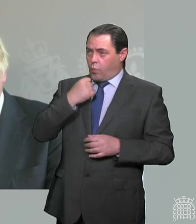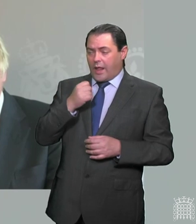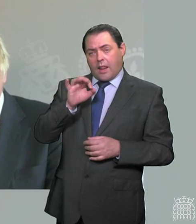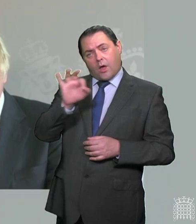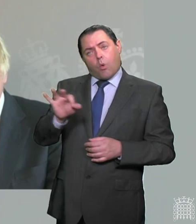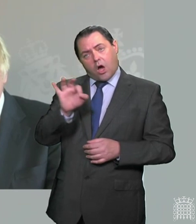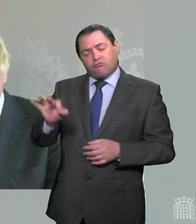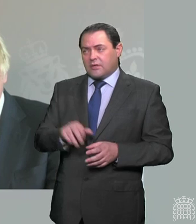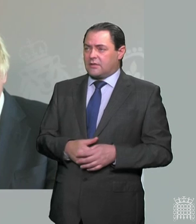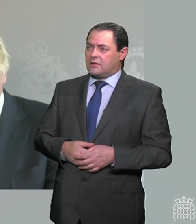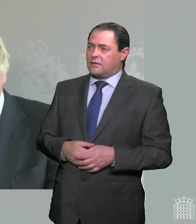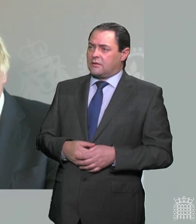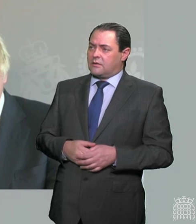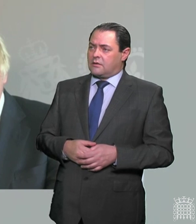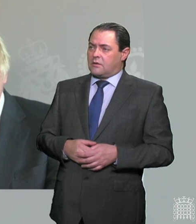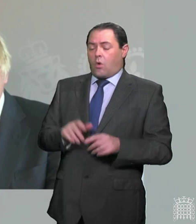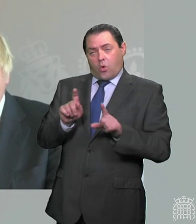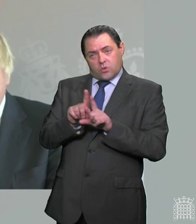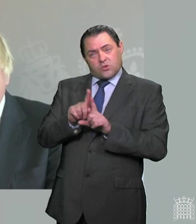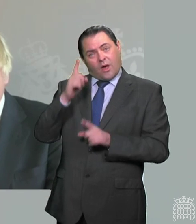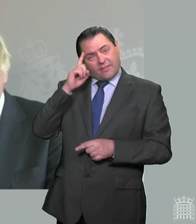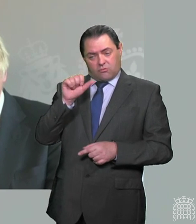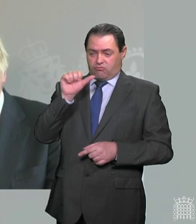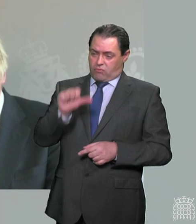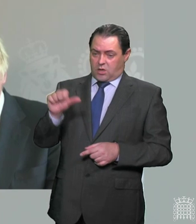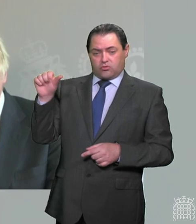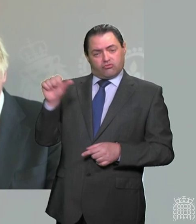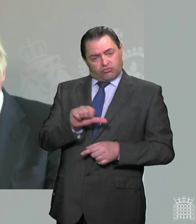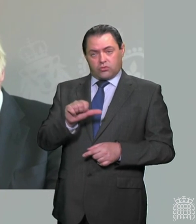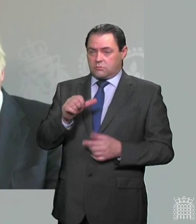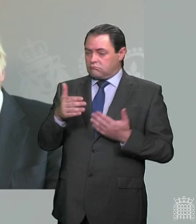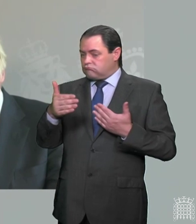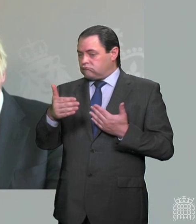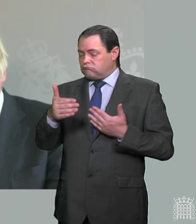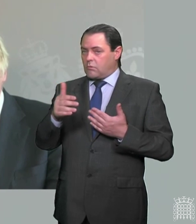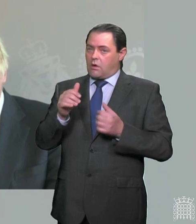I also think it is right that it should go ahead as soon as is reasonable.